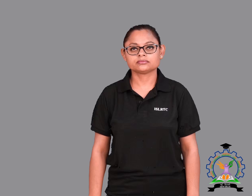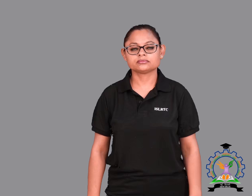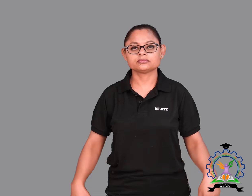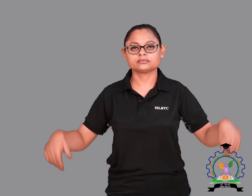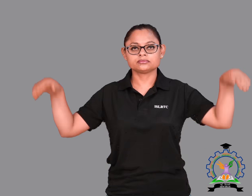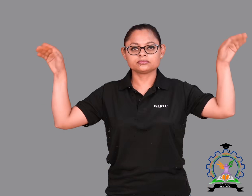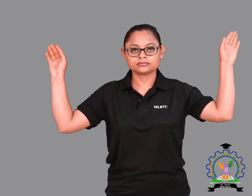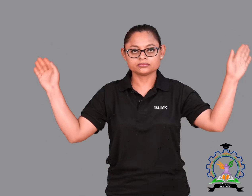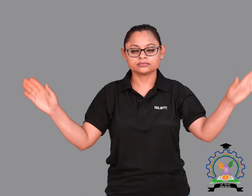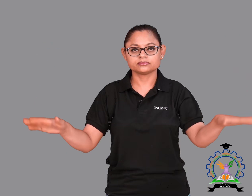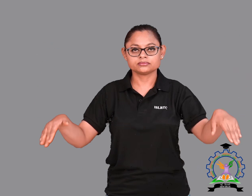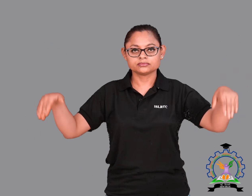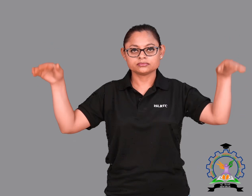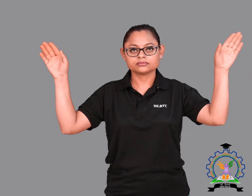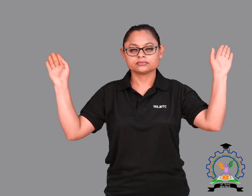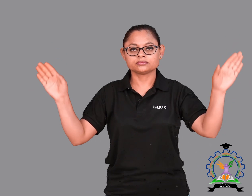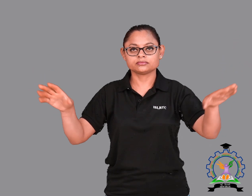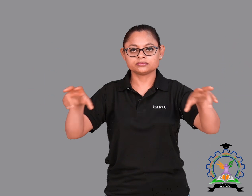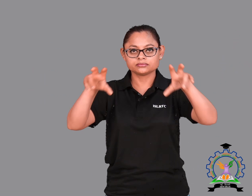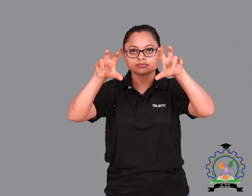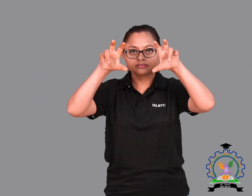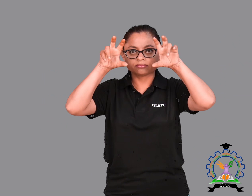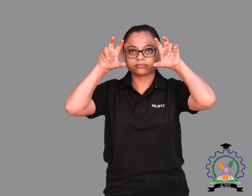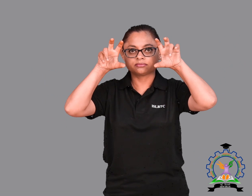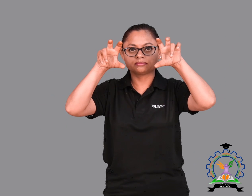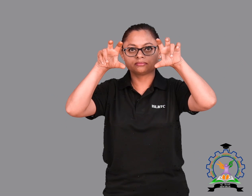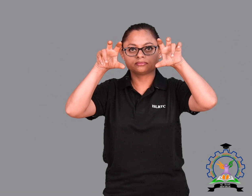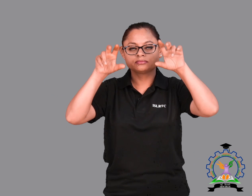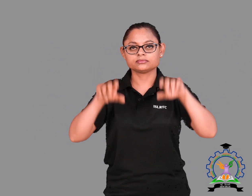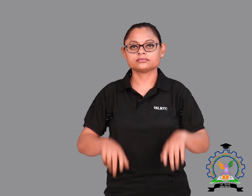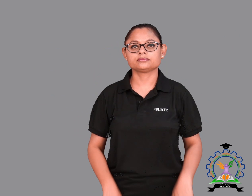Owl